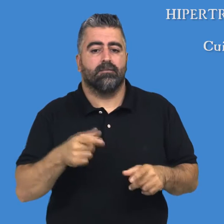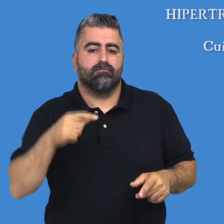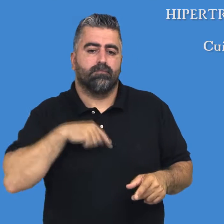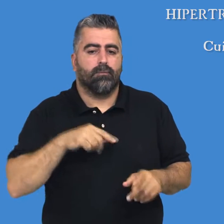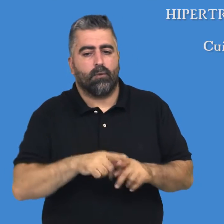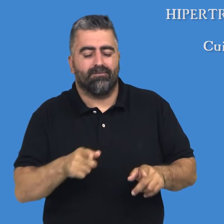sentir